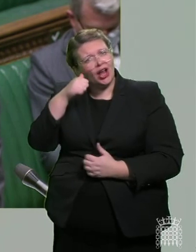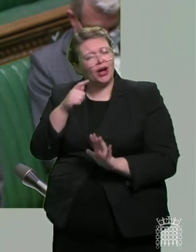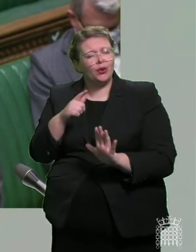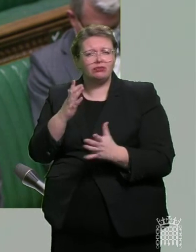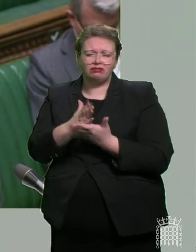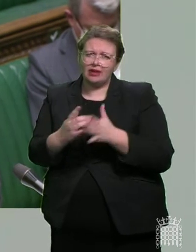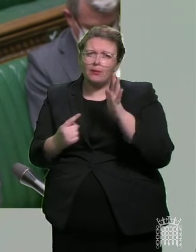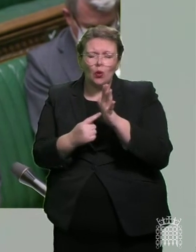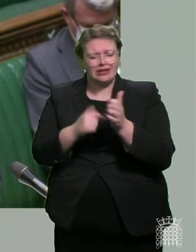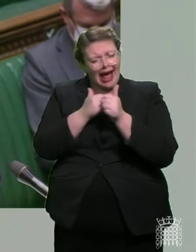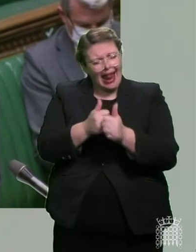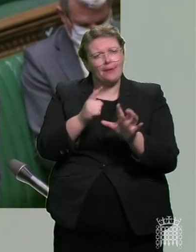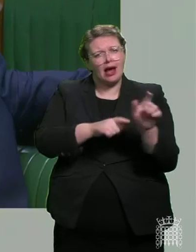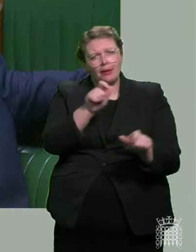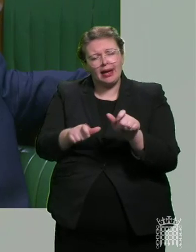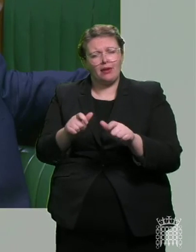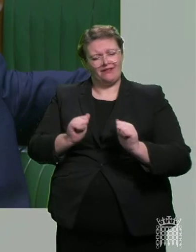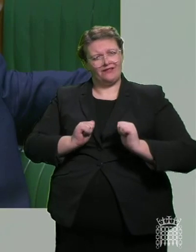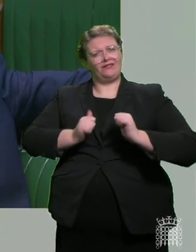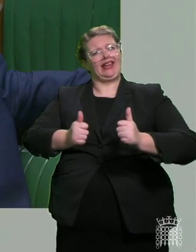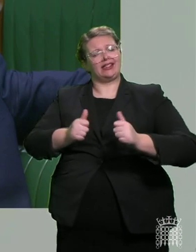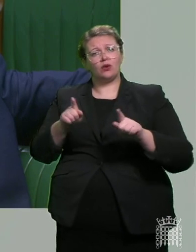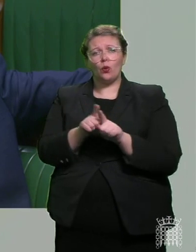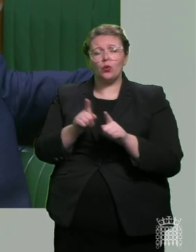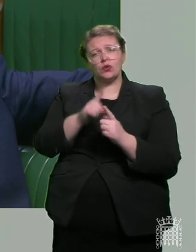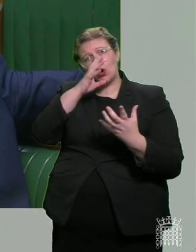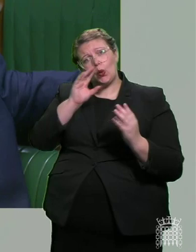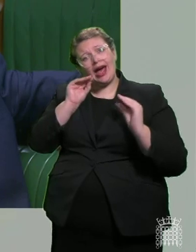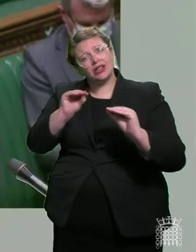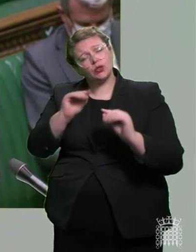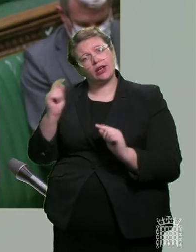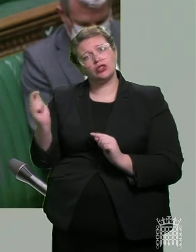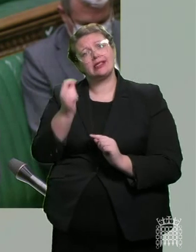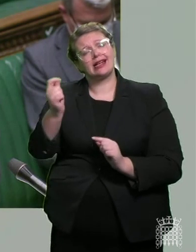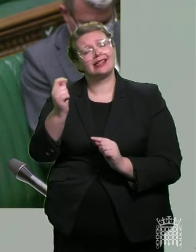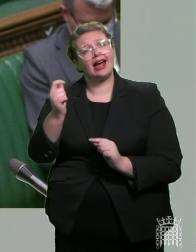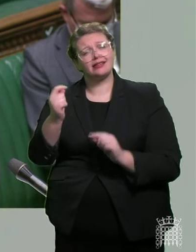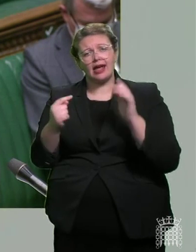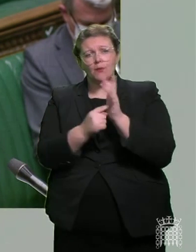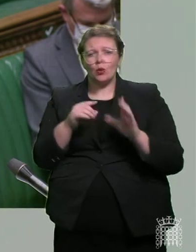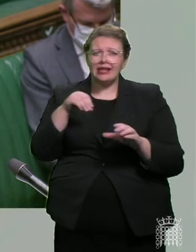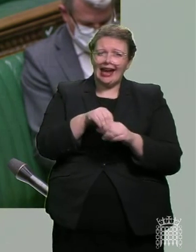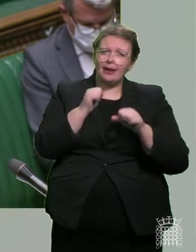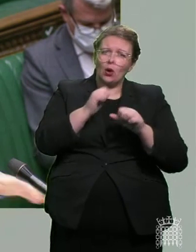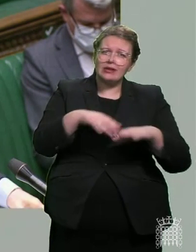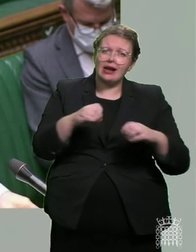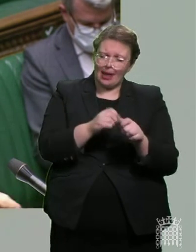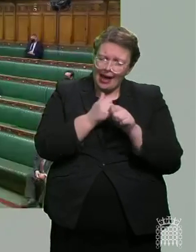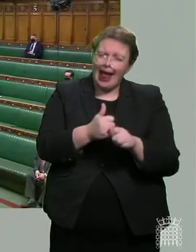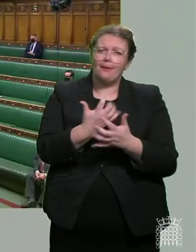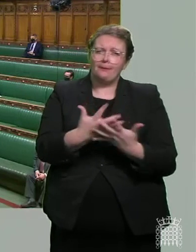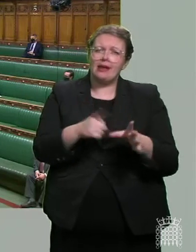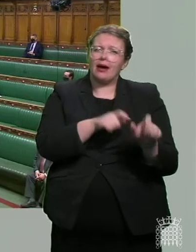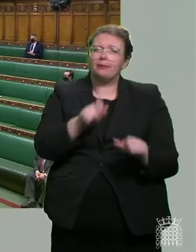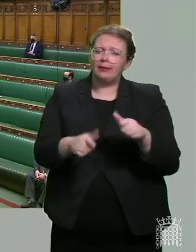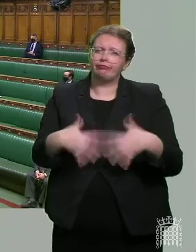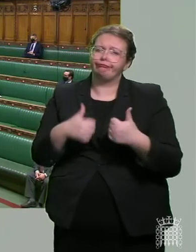He describes the current arrangements. If they were working, the variant—the single biggest threat to the vaccine system—would not be in the country.